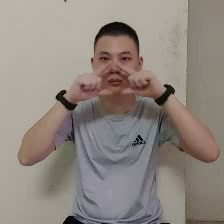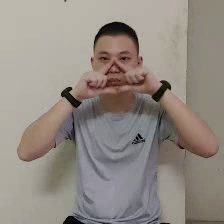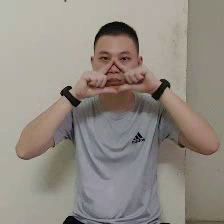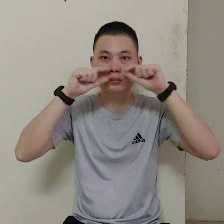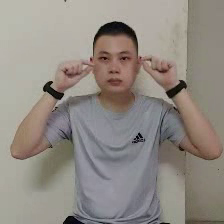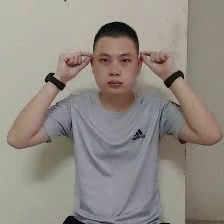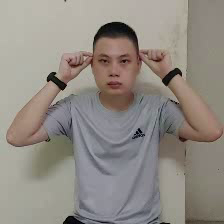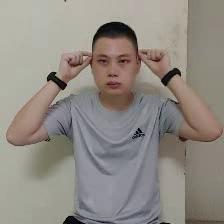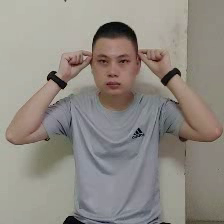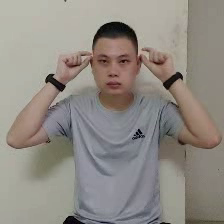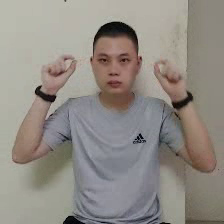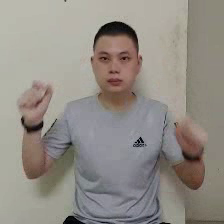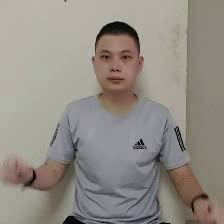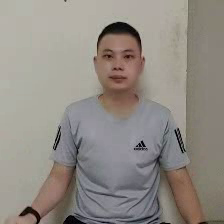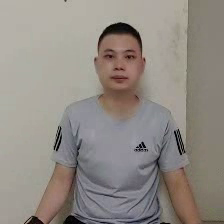Khẩu trang